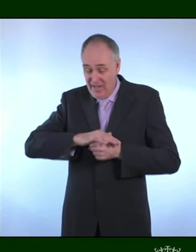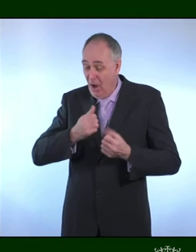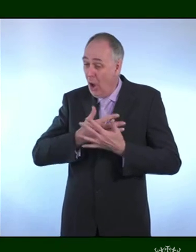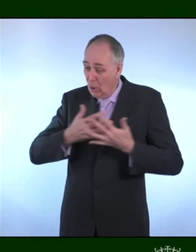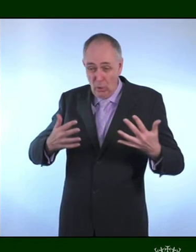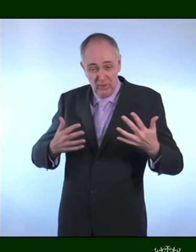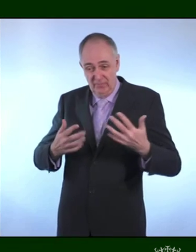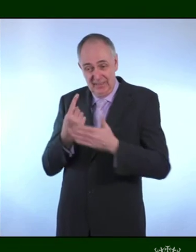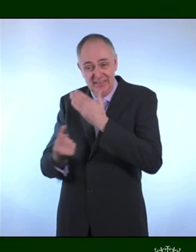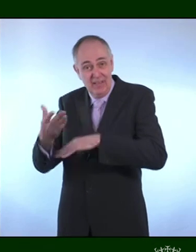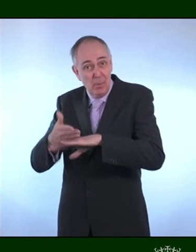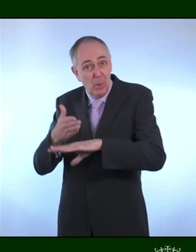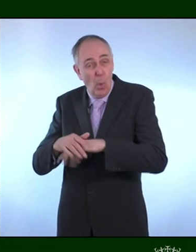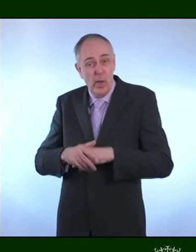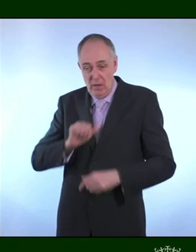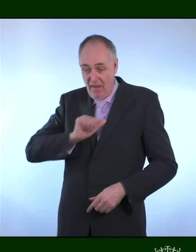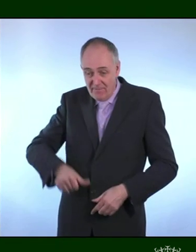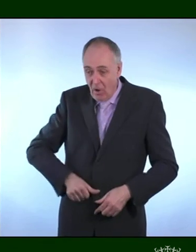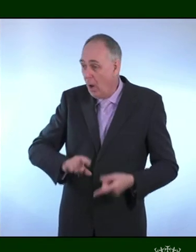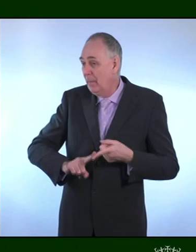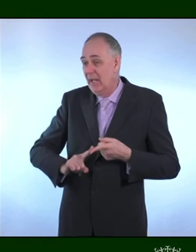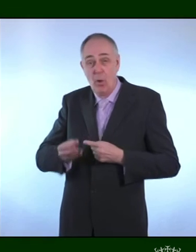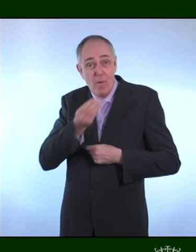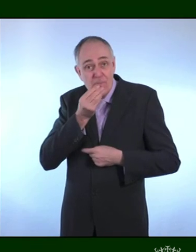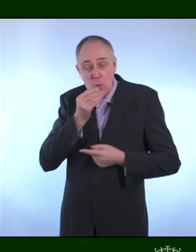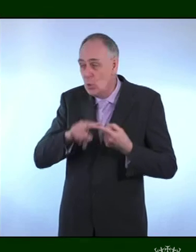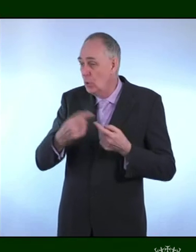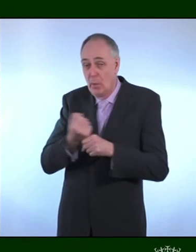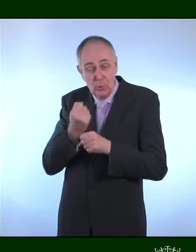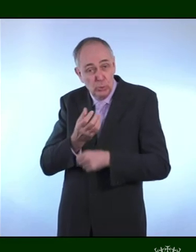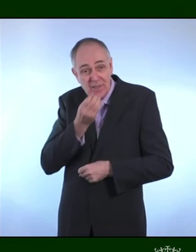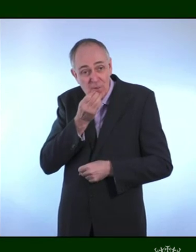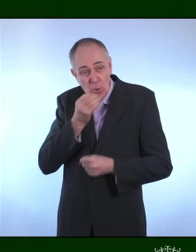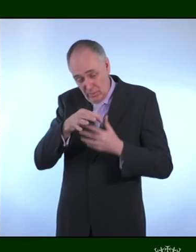Farming, food and food production is very much made up of self-employed businesses.